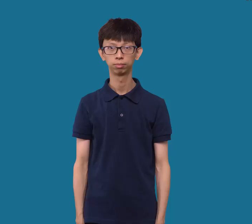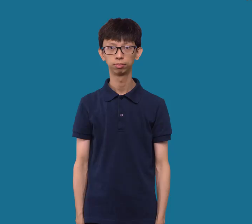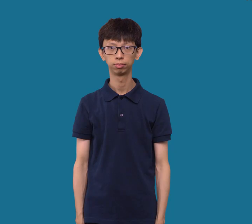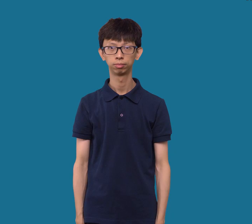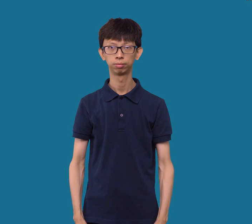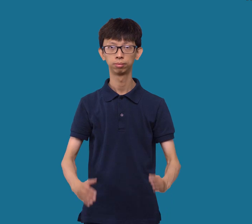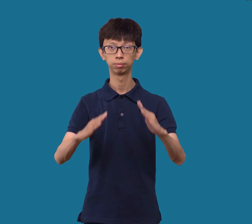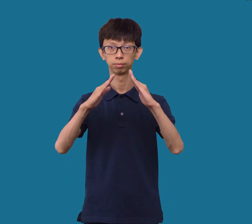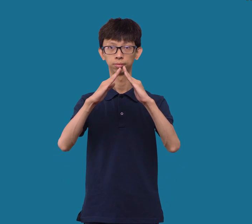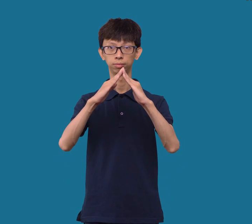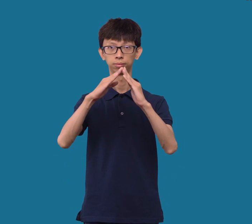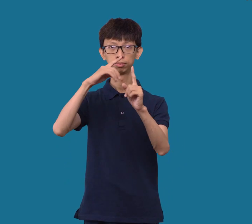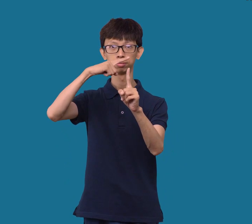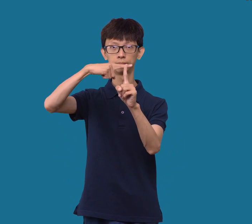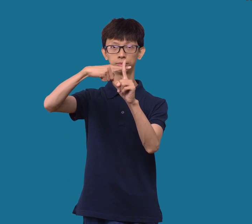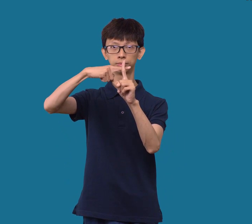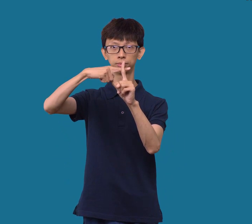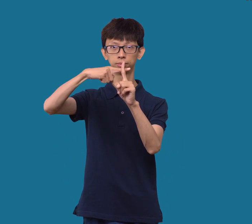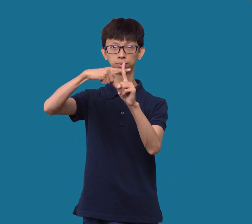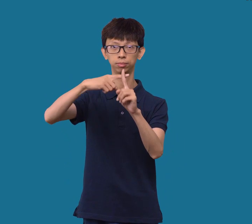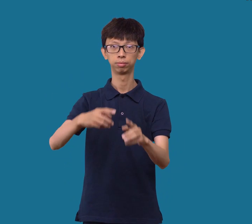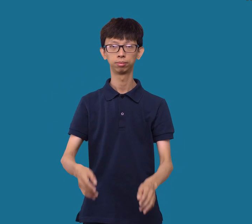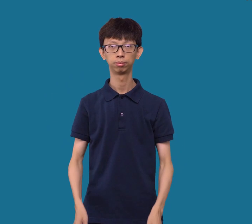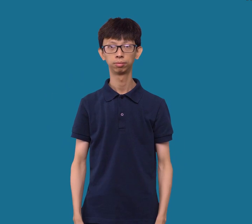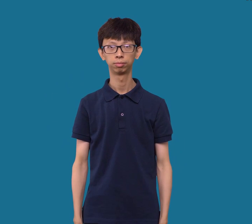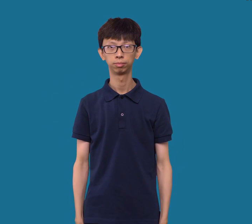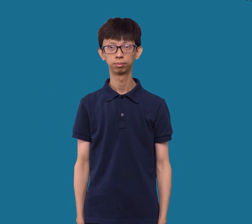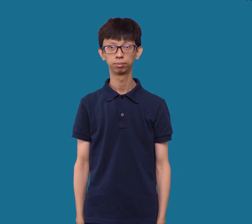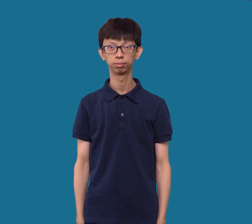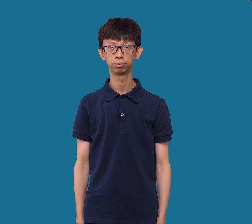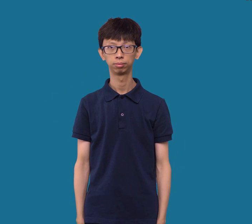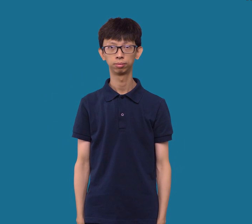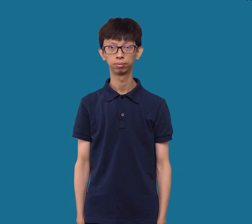nhà thờ Đức Bà